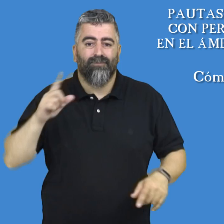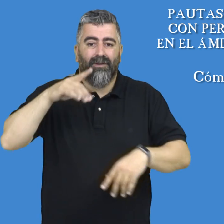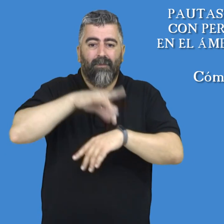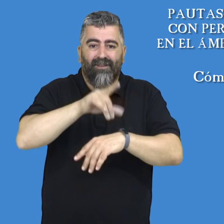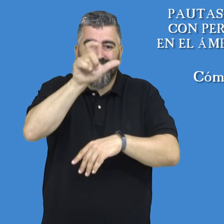enfermo